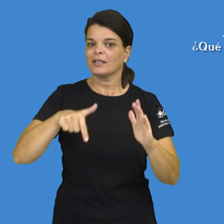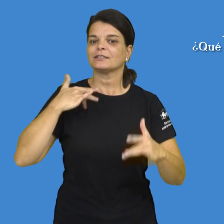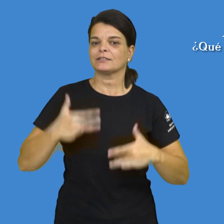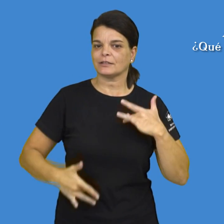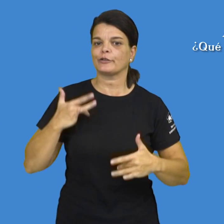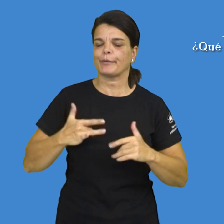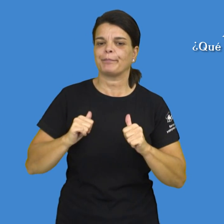síntoma